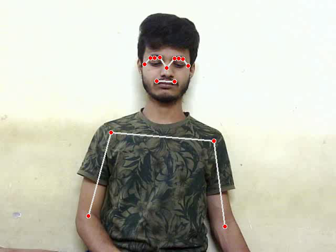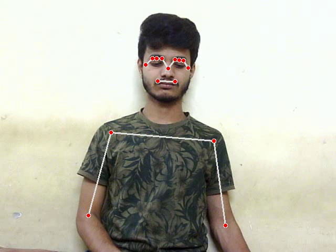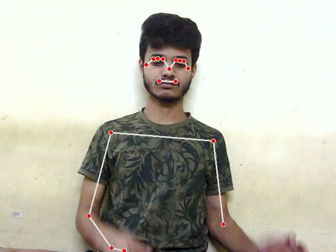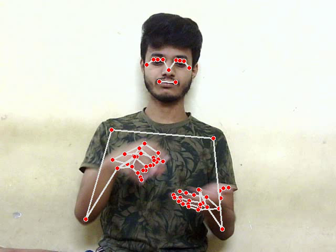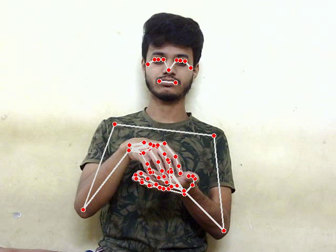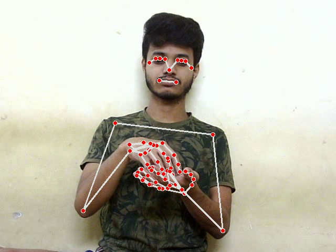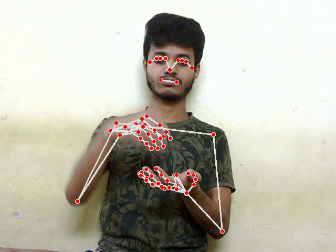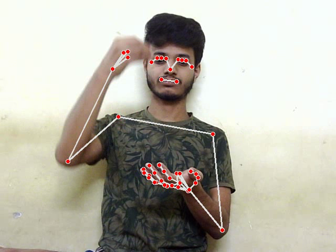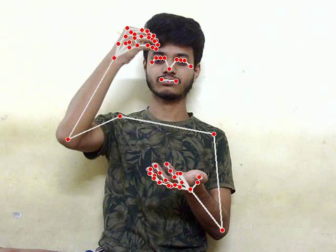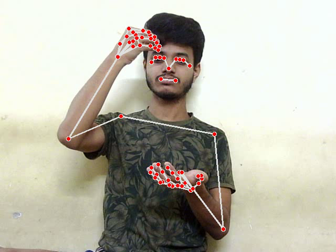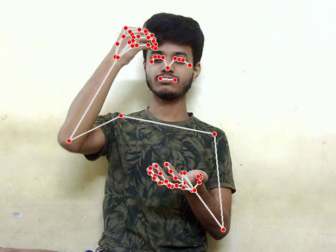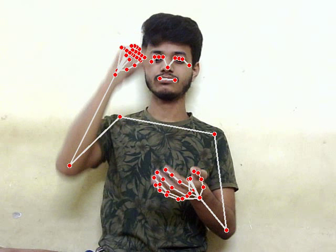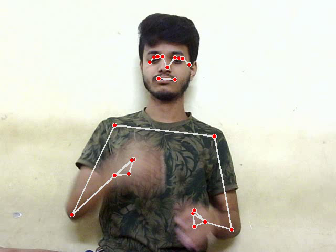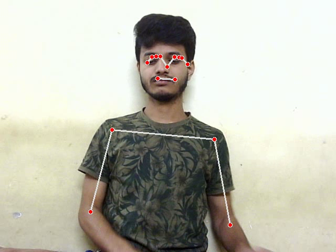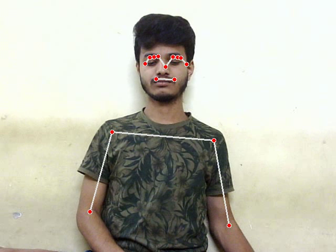learn